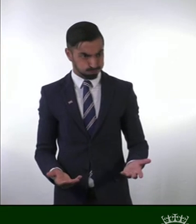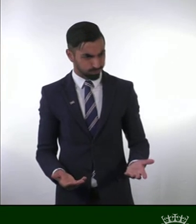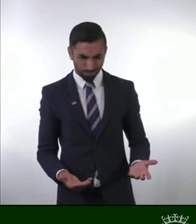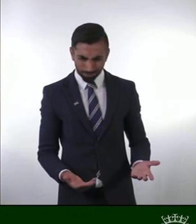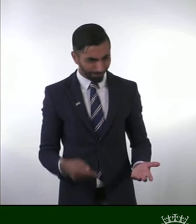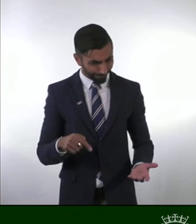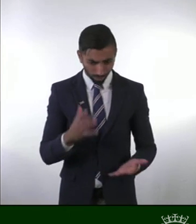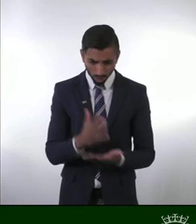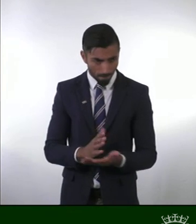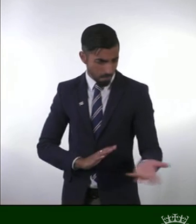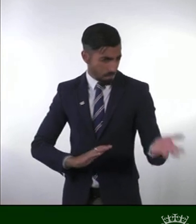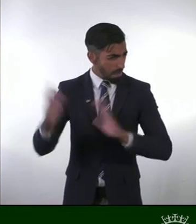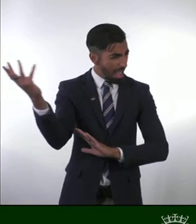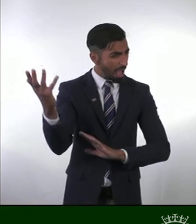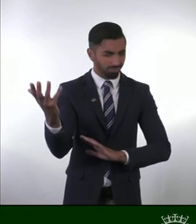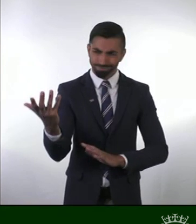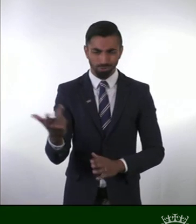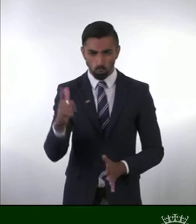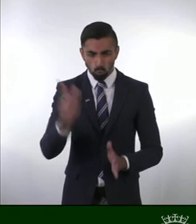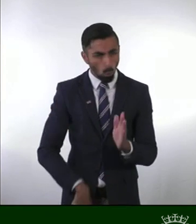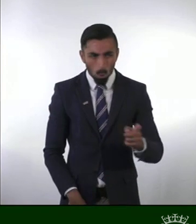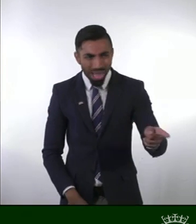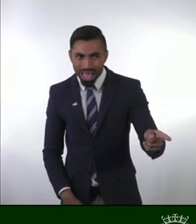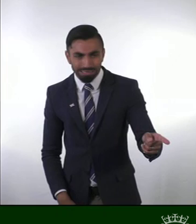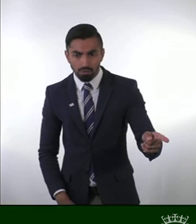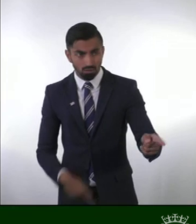We cannot risk ignoring the experts once again.